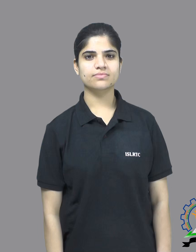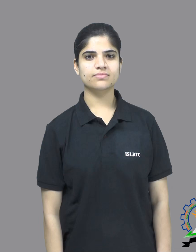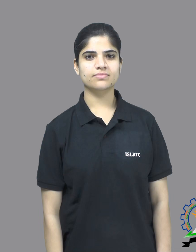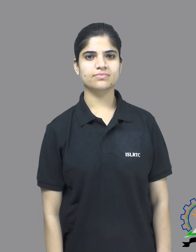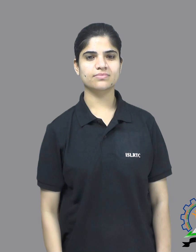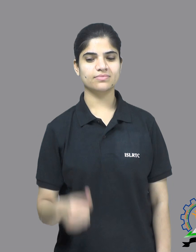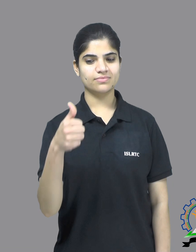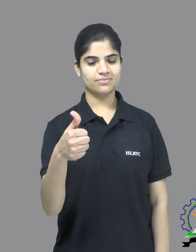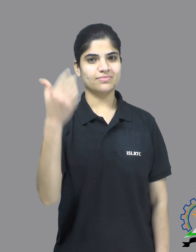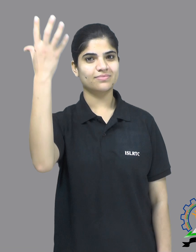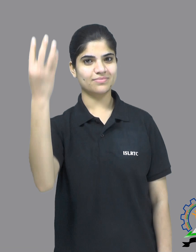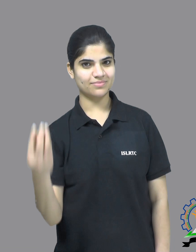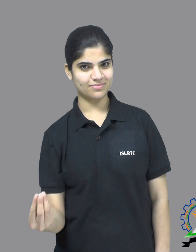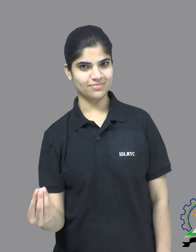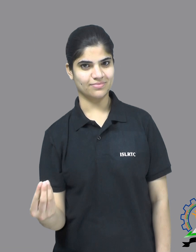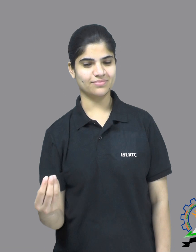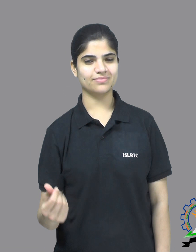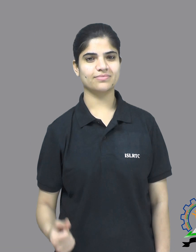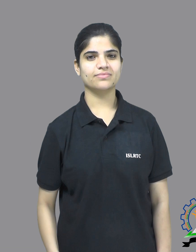Good Night